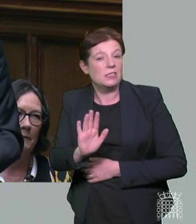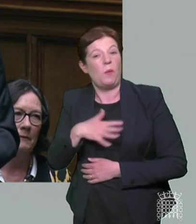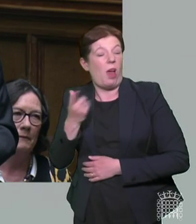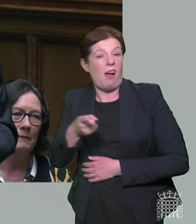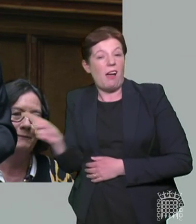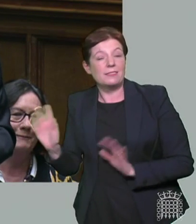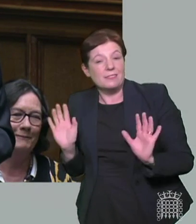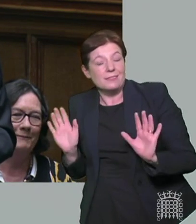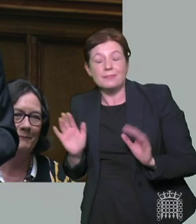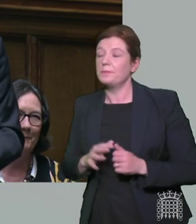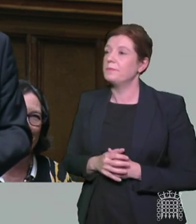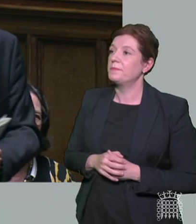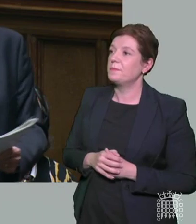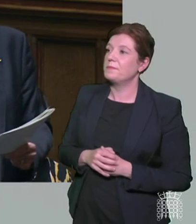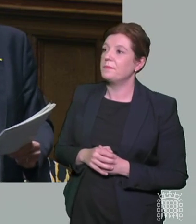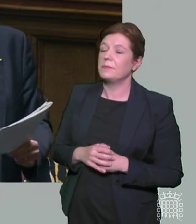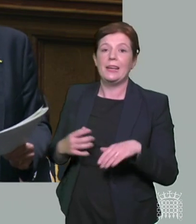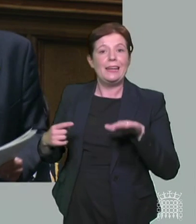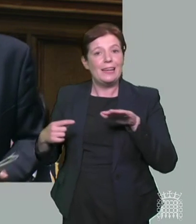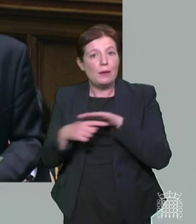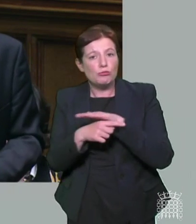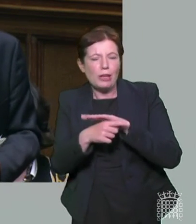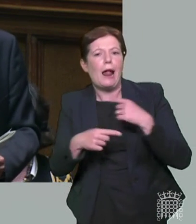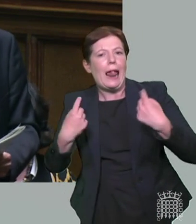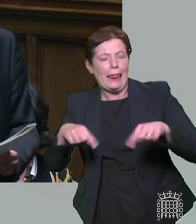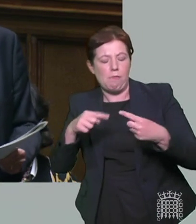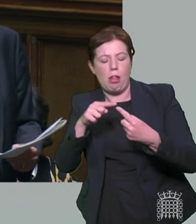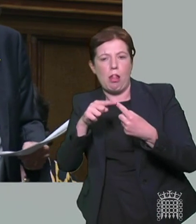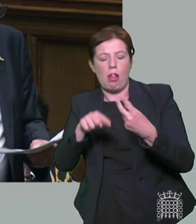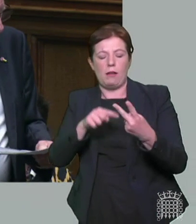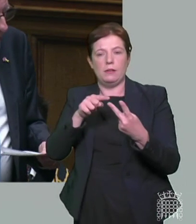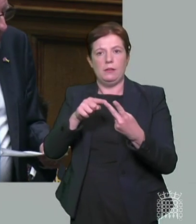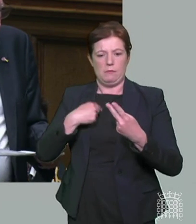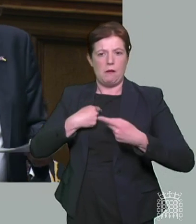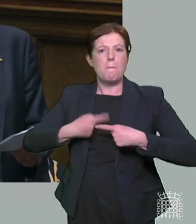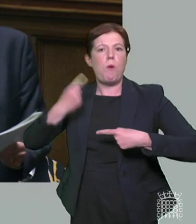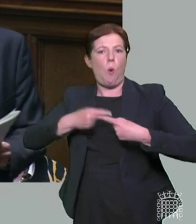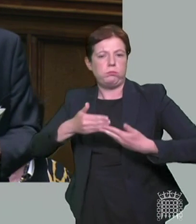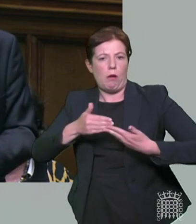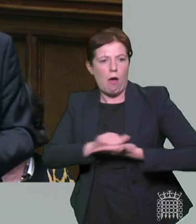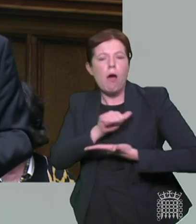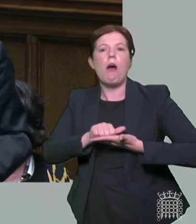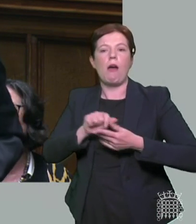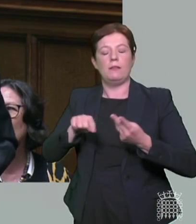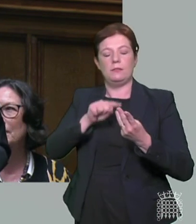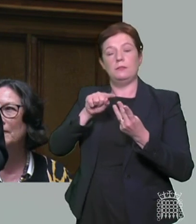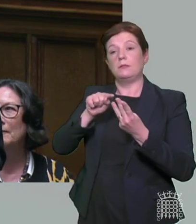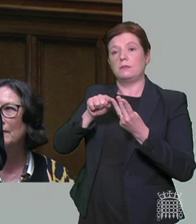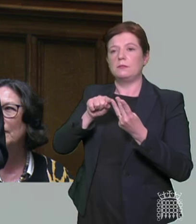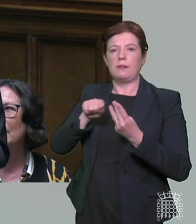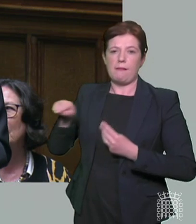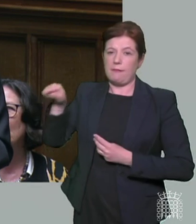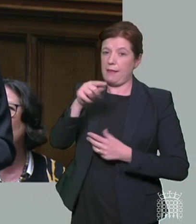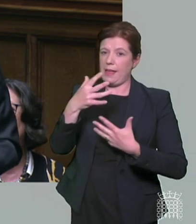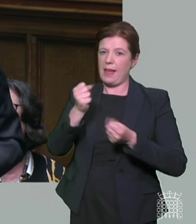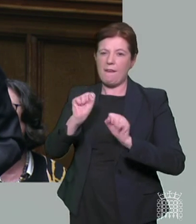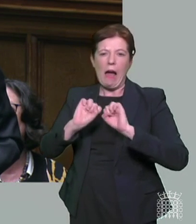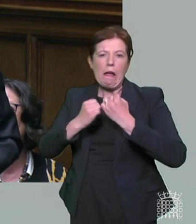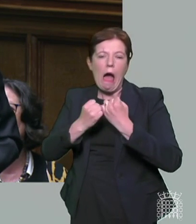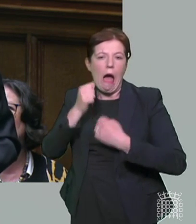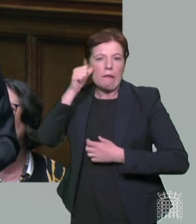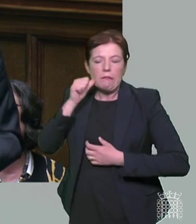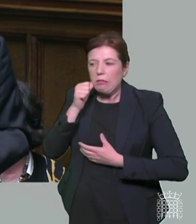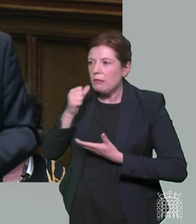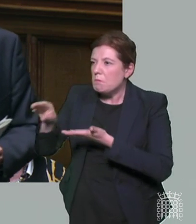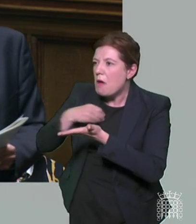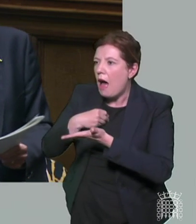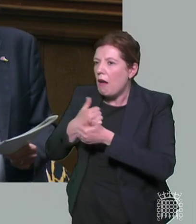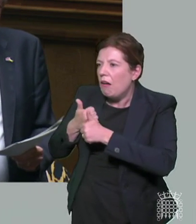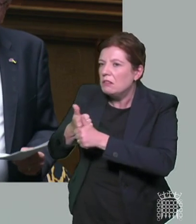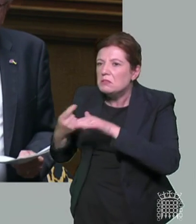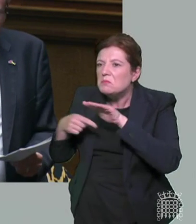That includes tackling illegal immigration, securing our borders and cracking down on the evil people-smuggling trade.